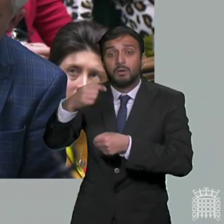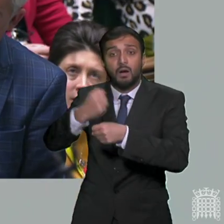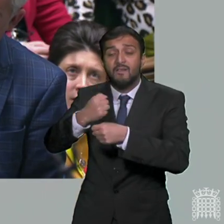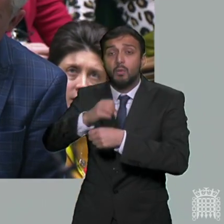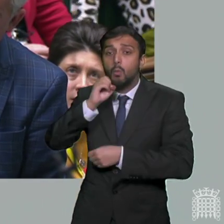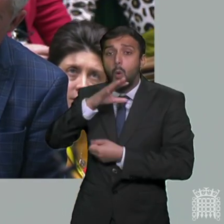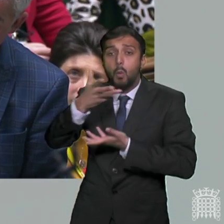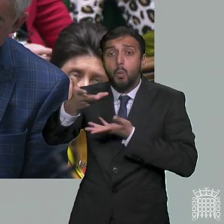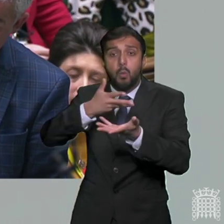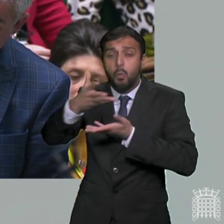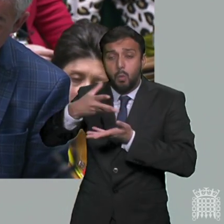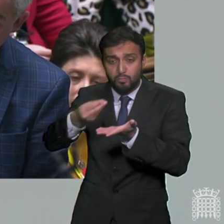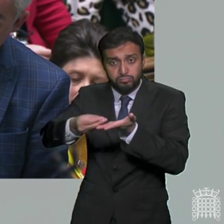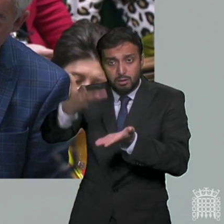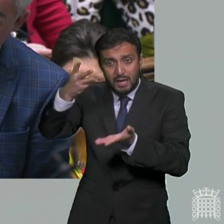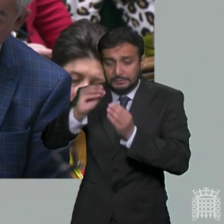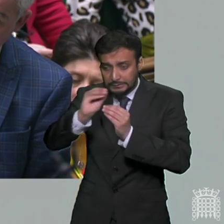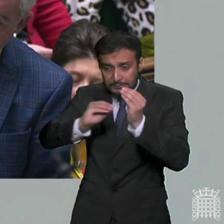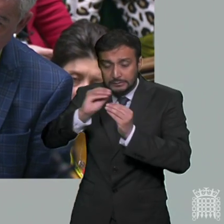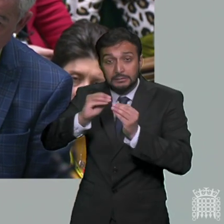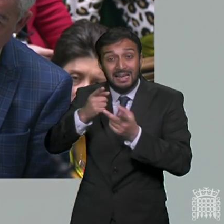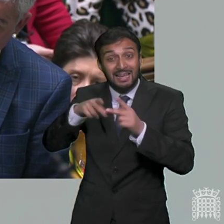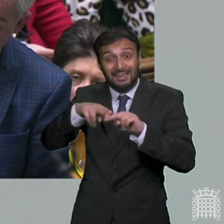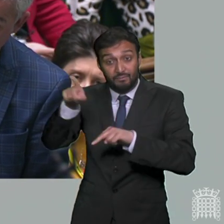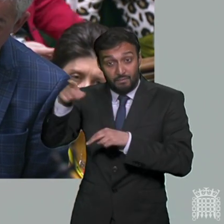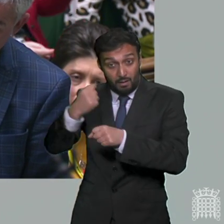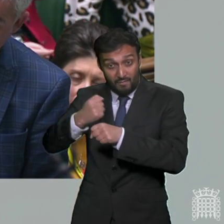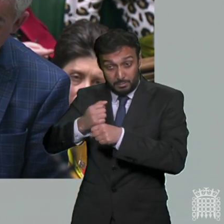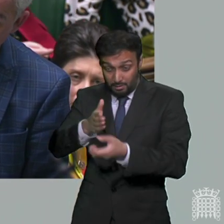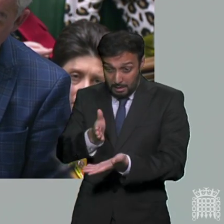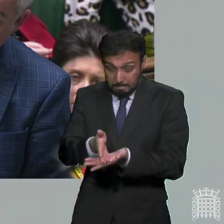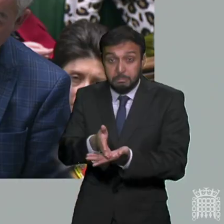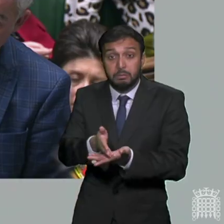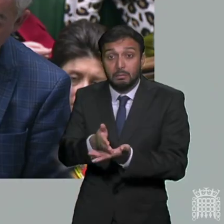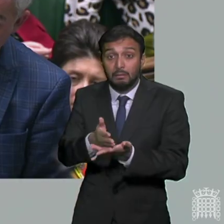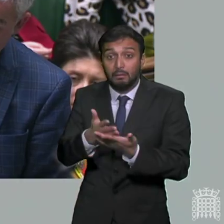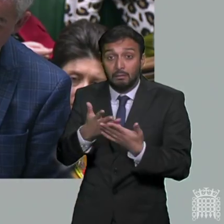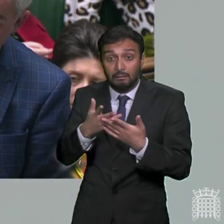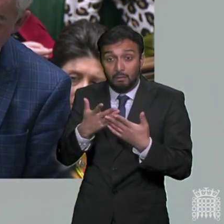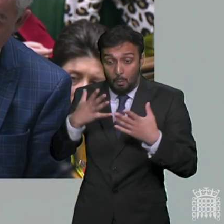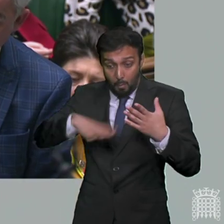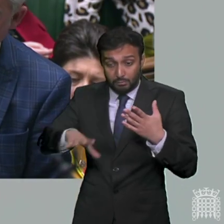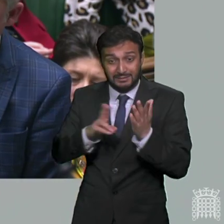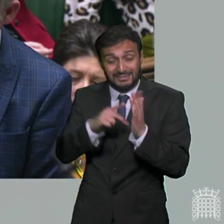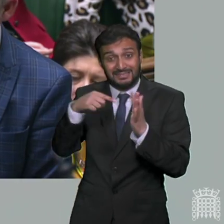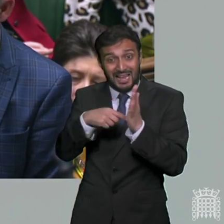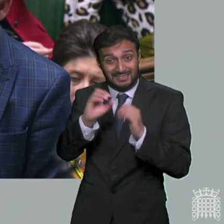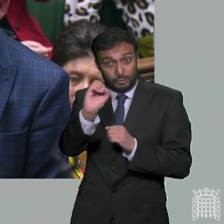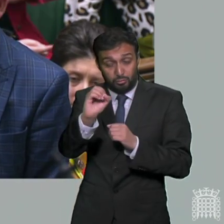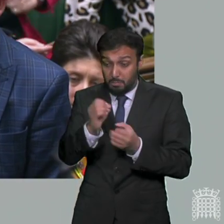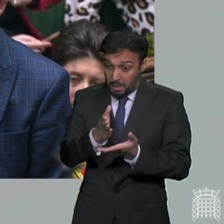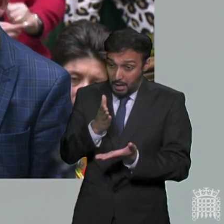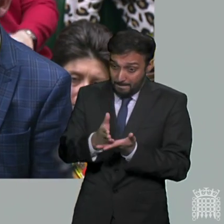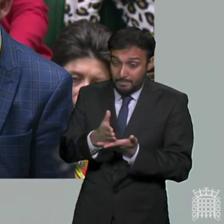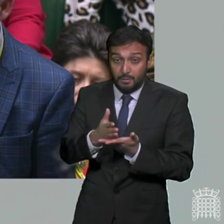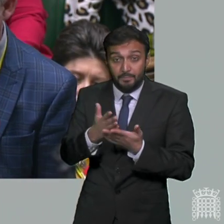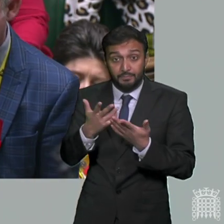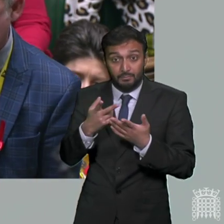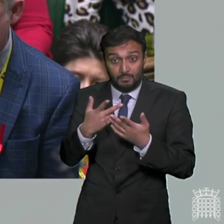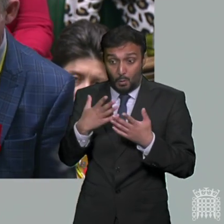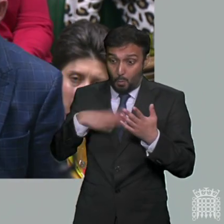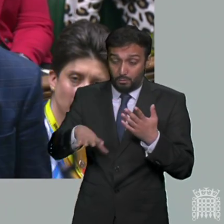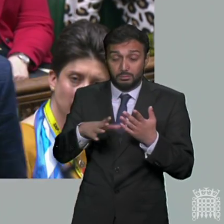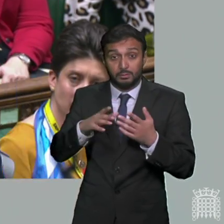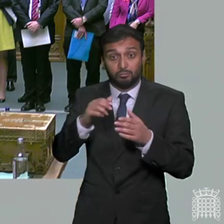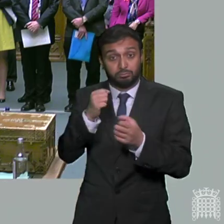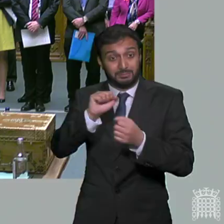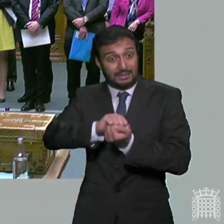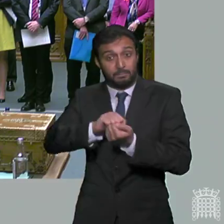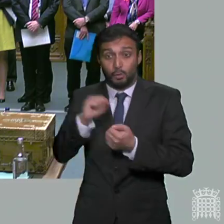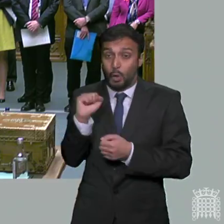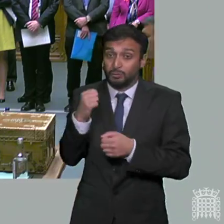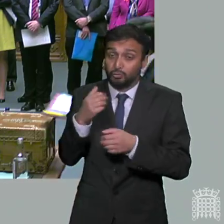If the Prime Minister actually cares about net zero and Scottish jobs, will he at least take action to advance Peterhead carbon capture and storage and pump storage hydro in Scotland?